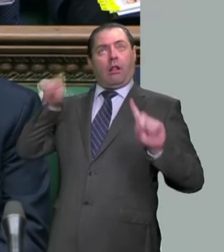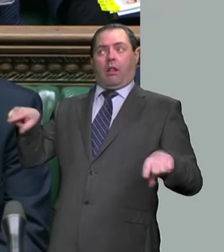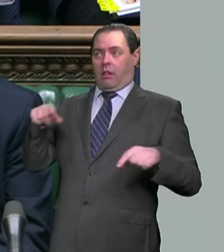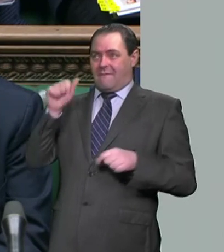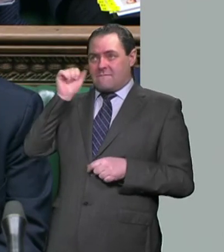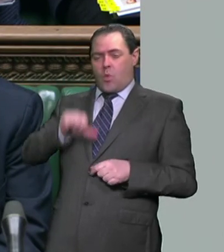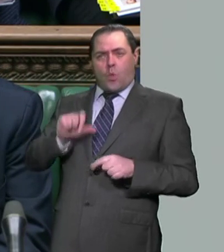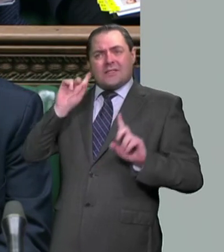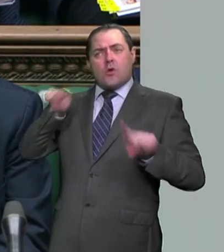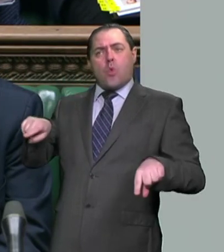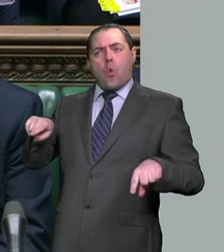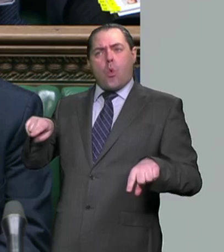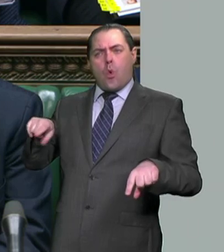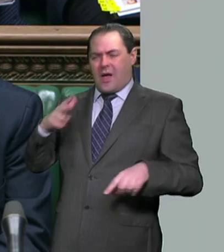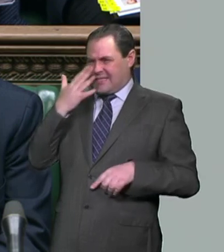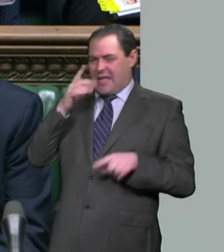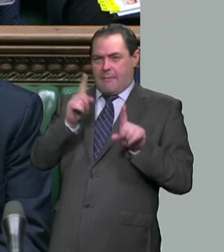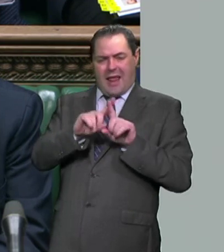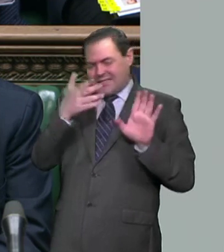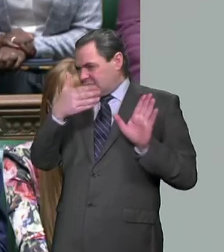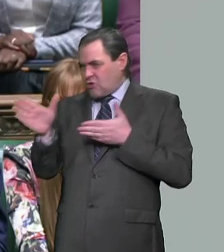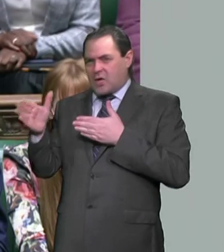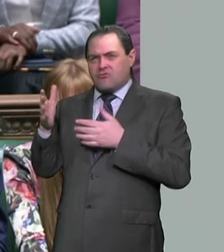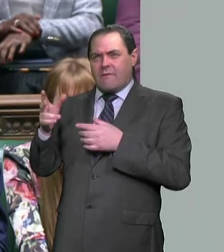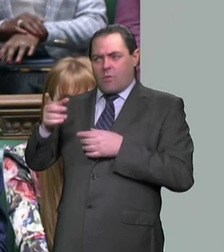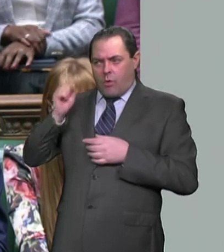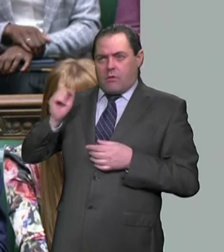It is almost as if he has been completely distracted for weeks.